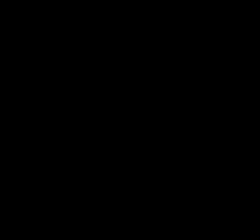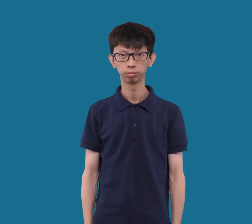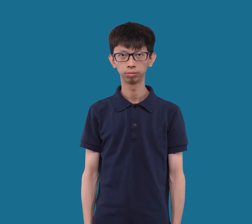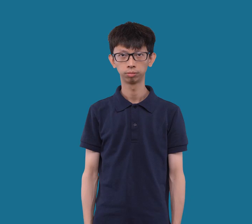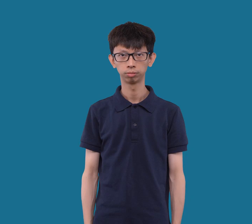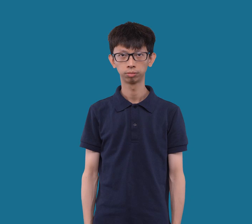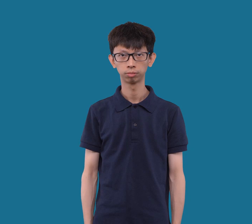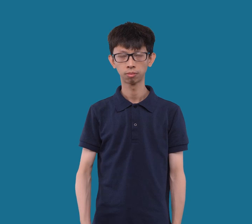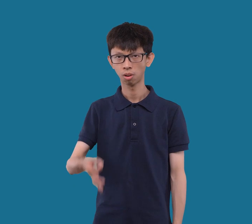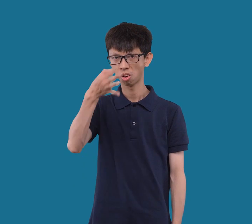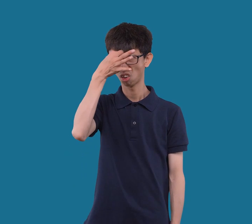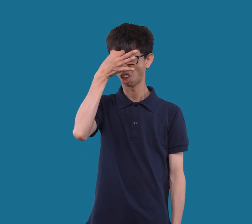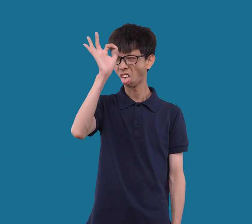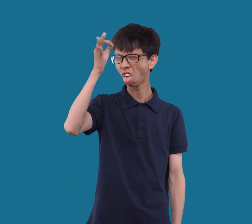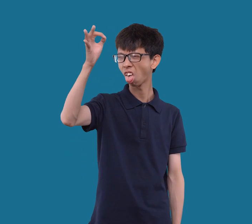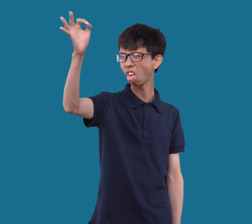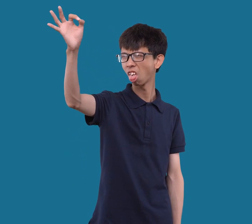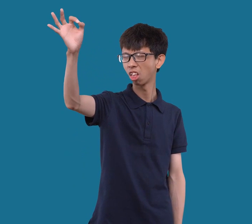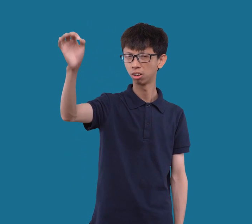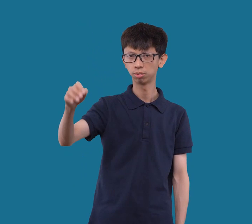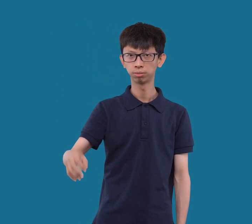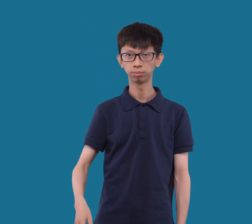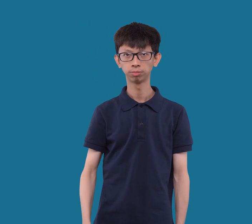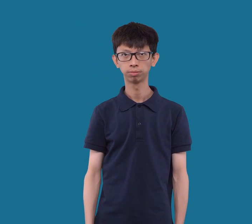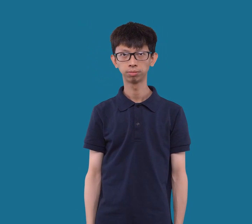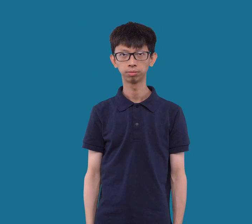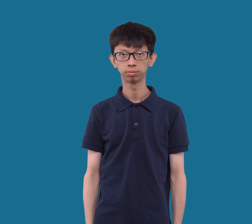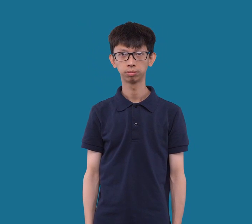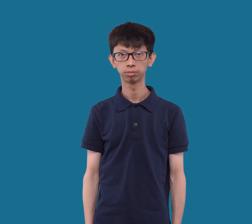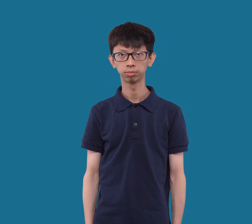gan lì